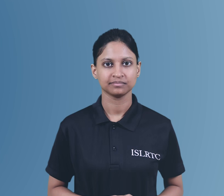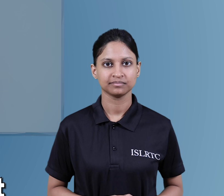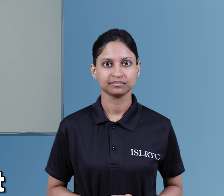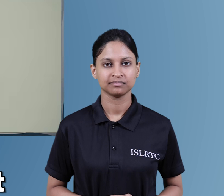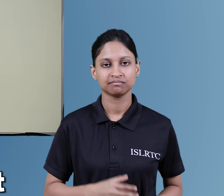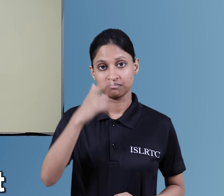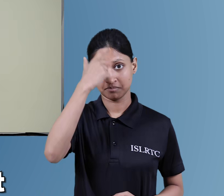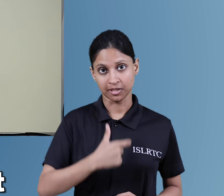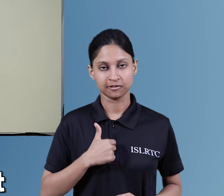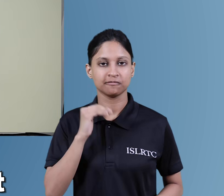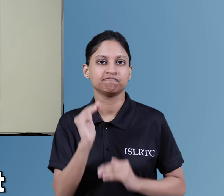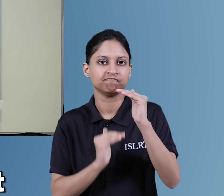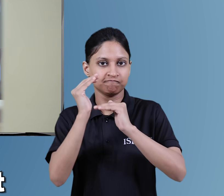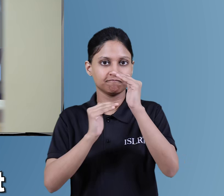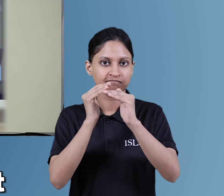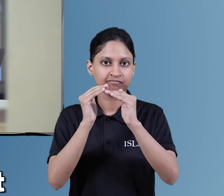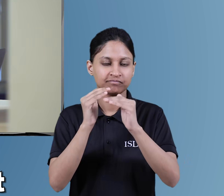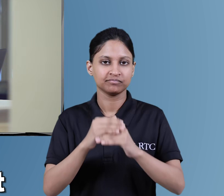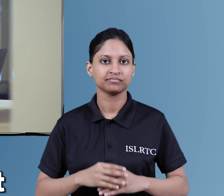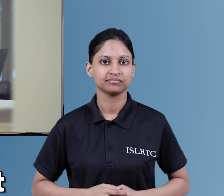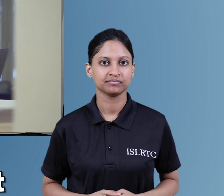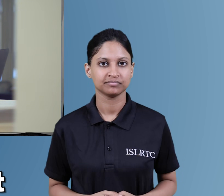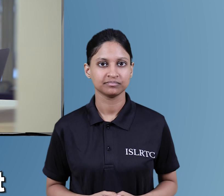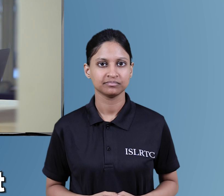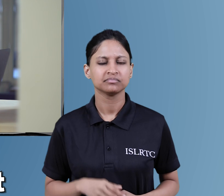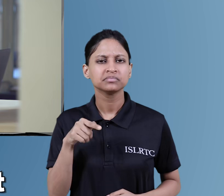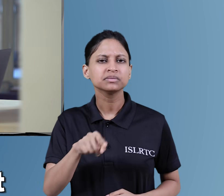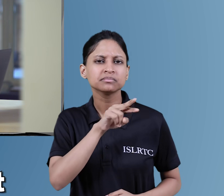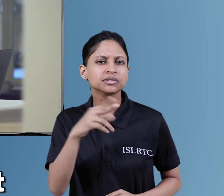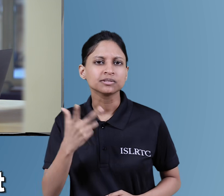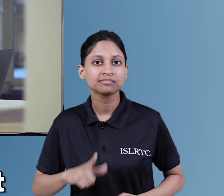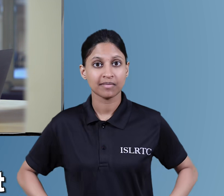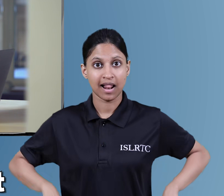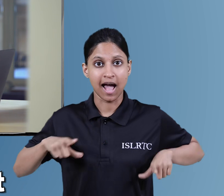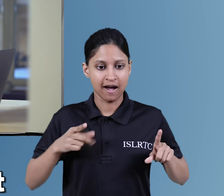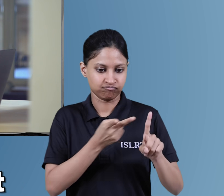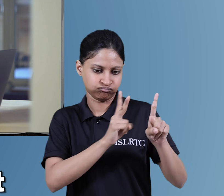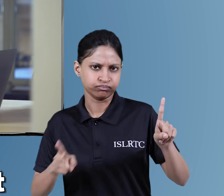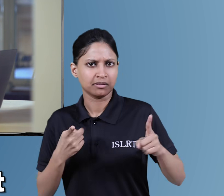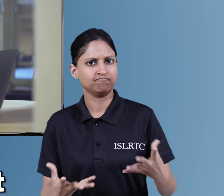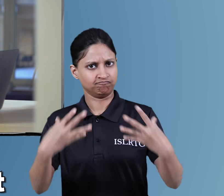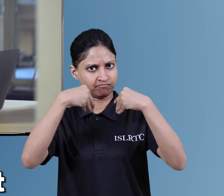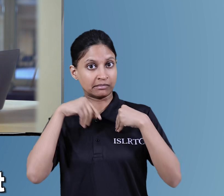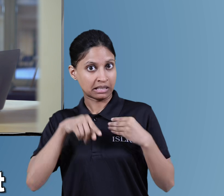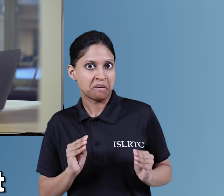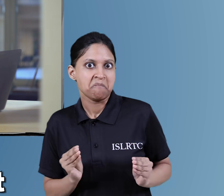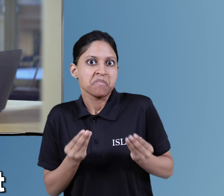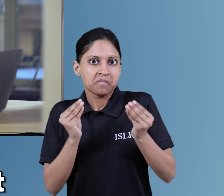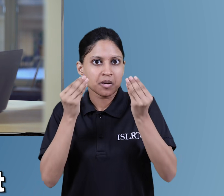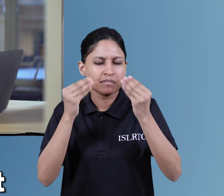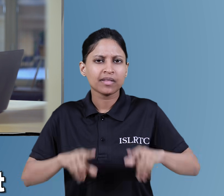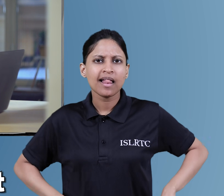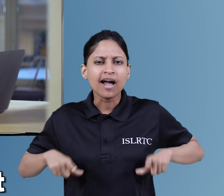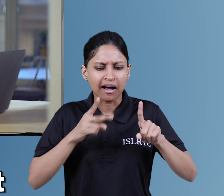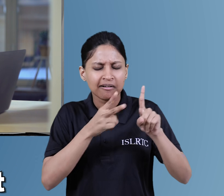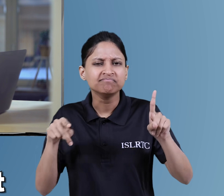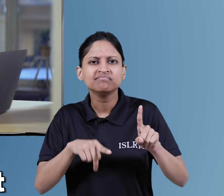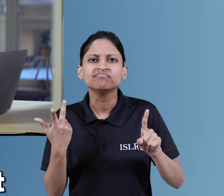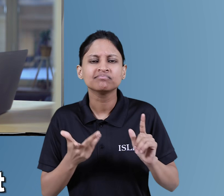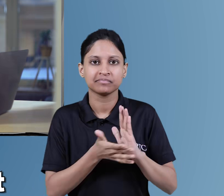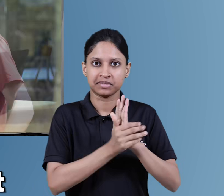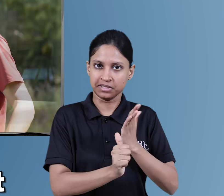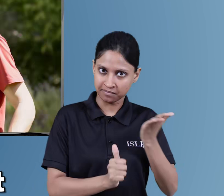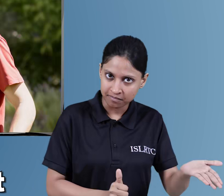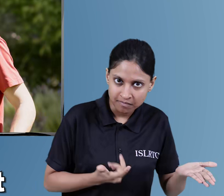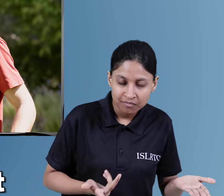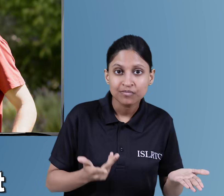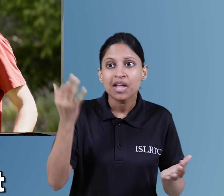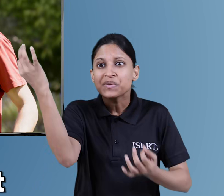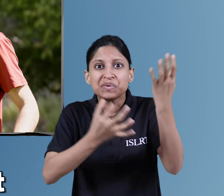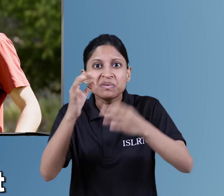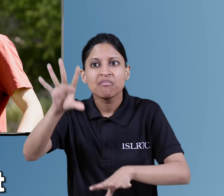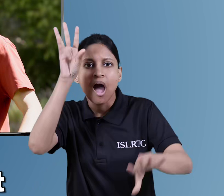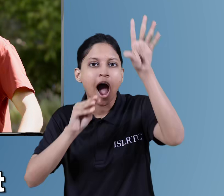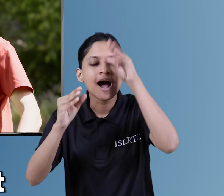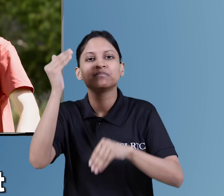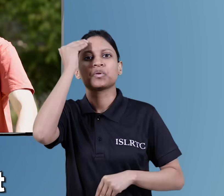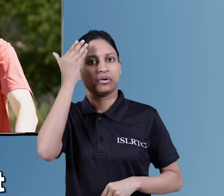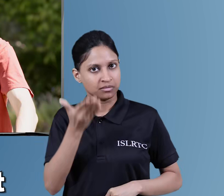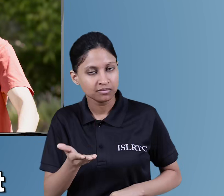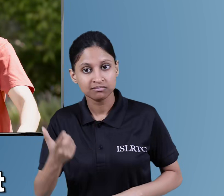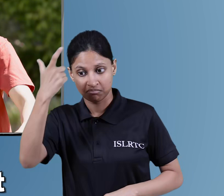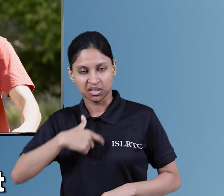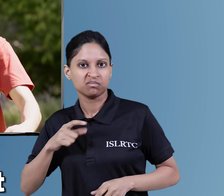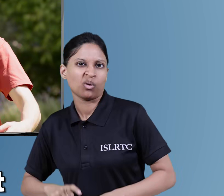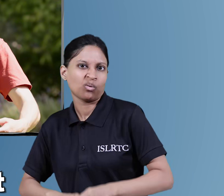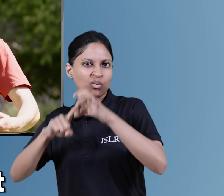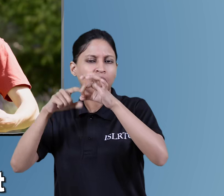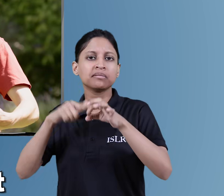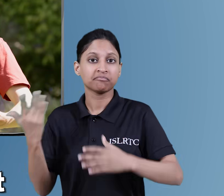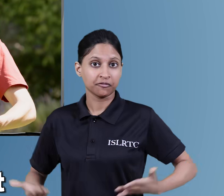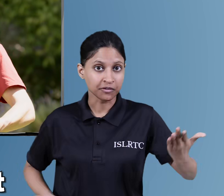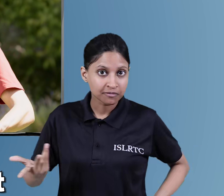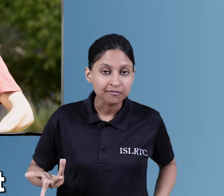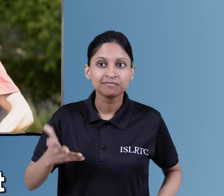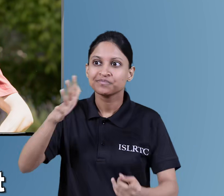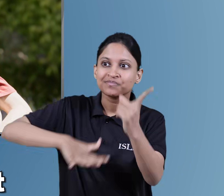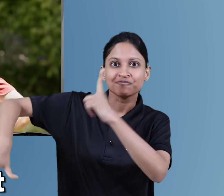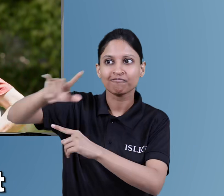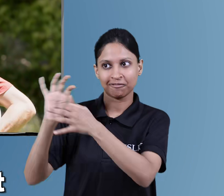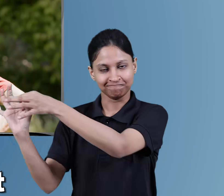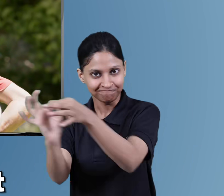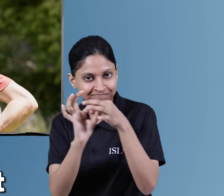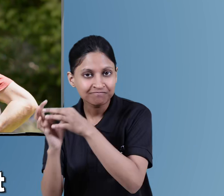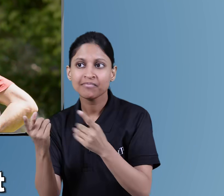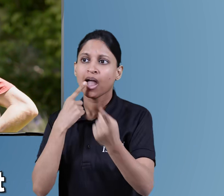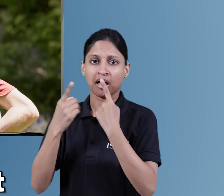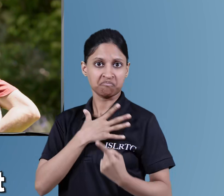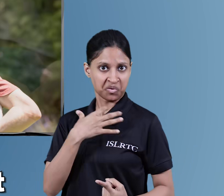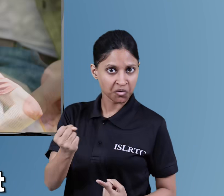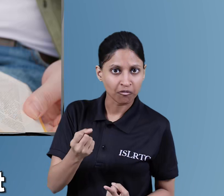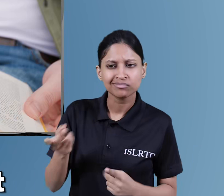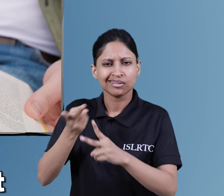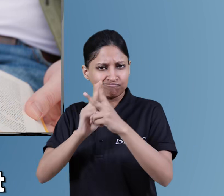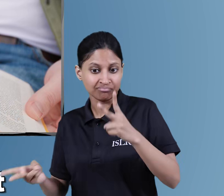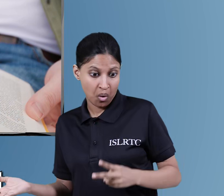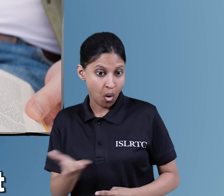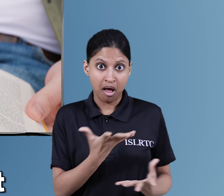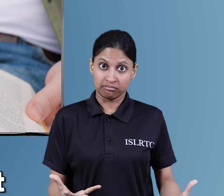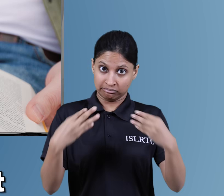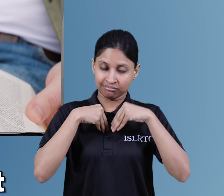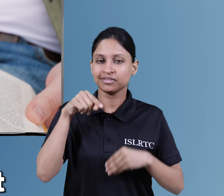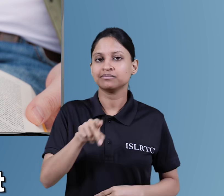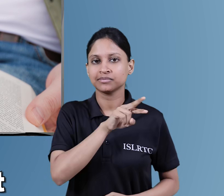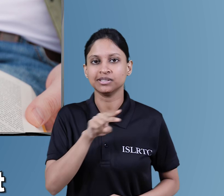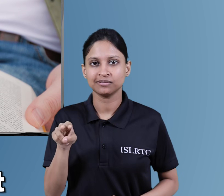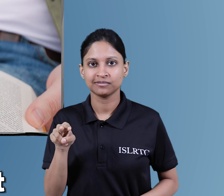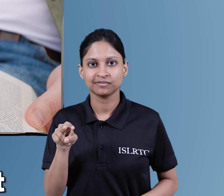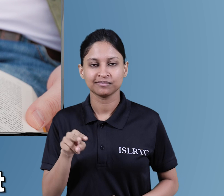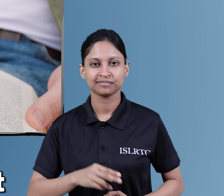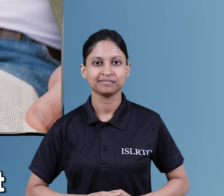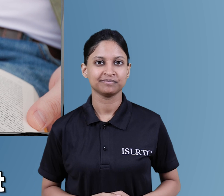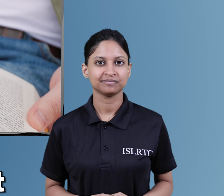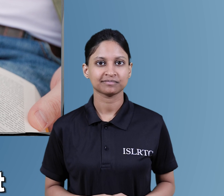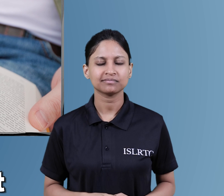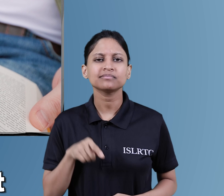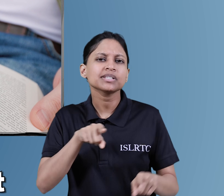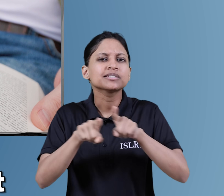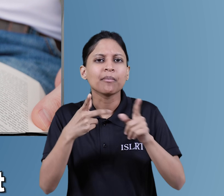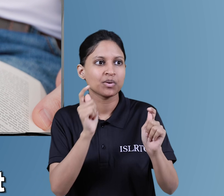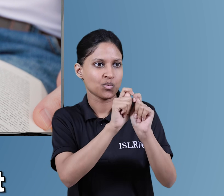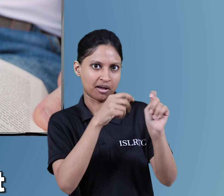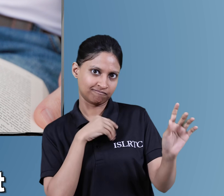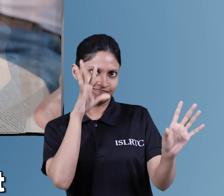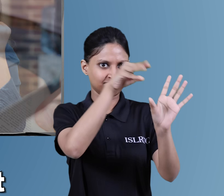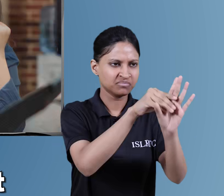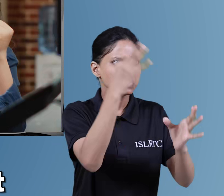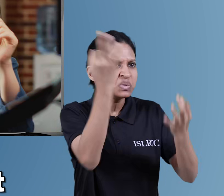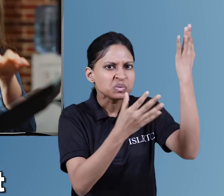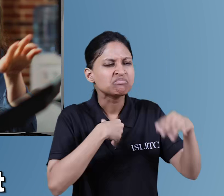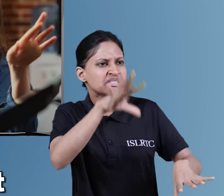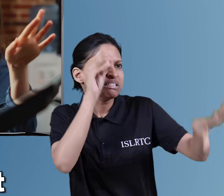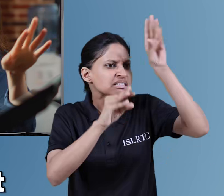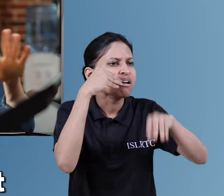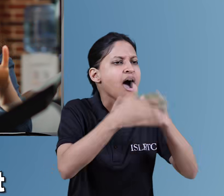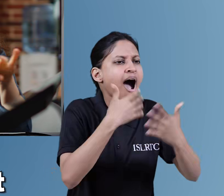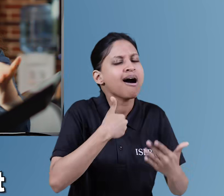Personal development The ongoing process of improving oneself in various aspects of life, such as skills, and personal qualities. For example, learning new skills,